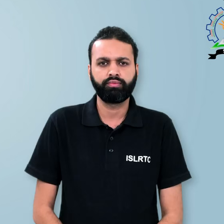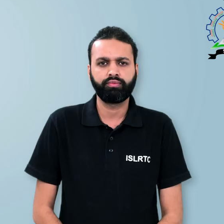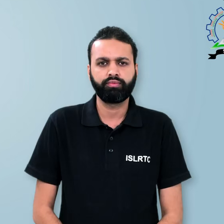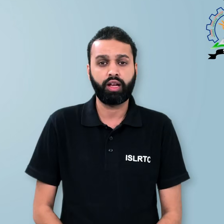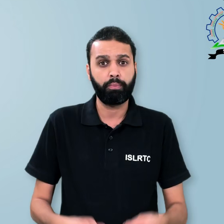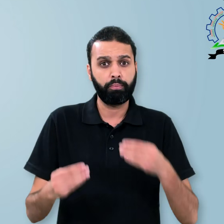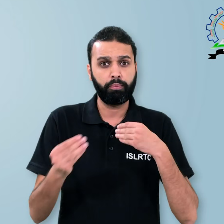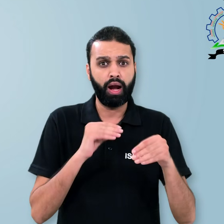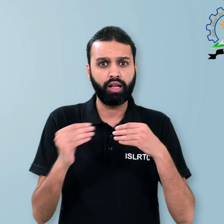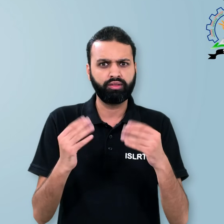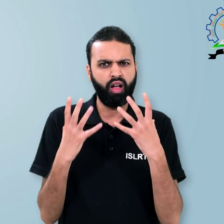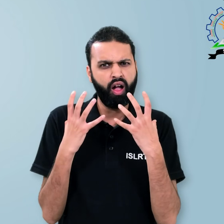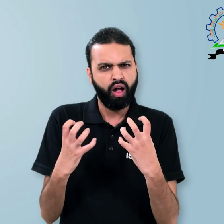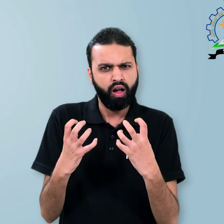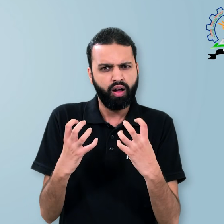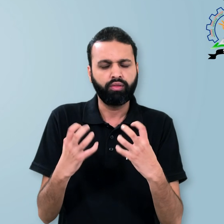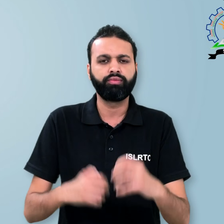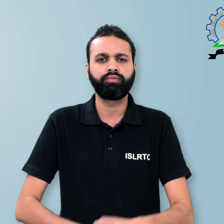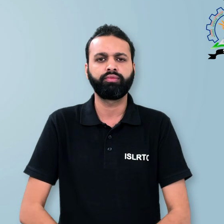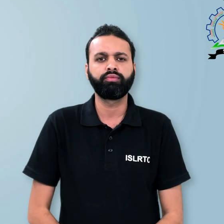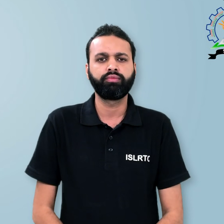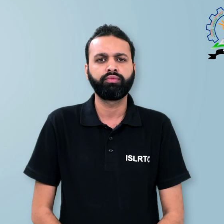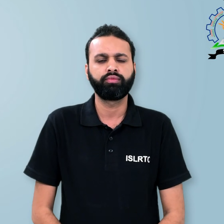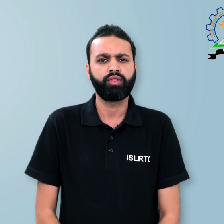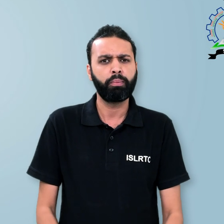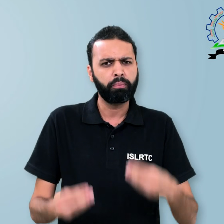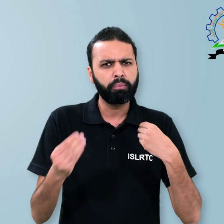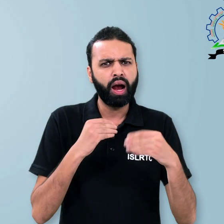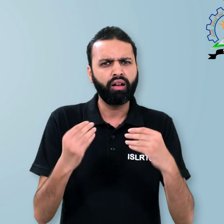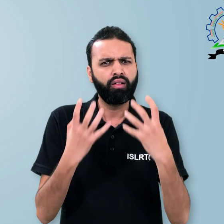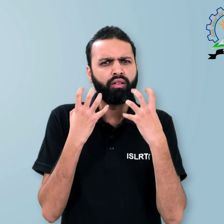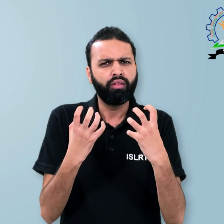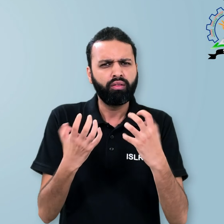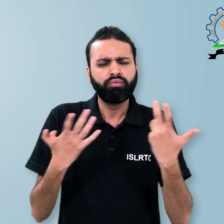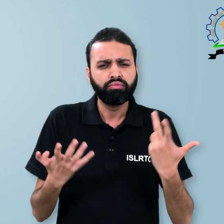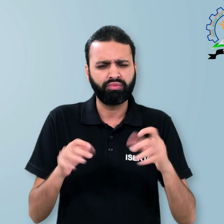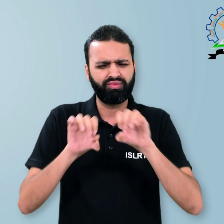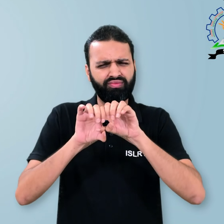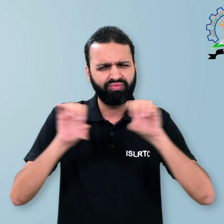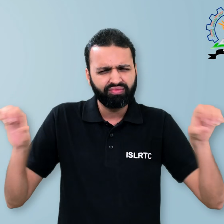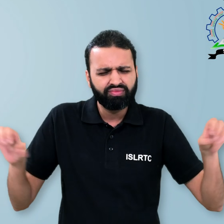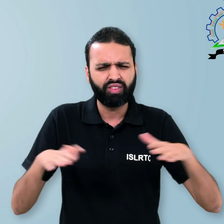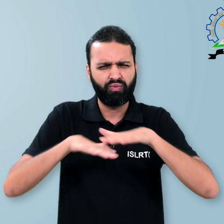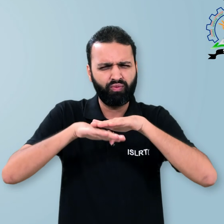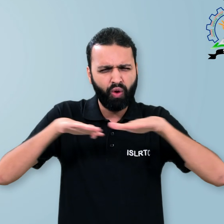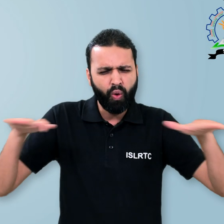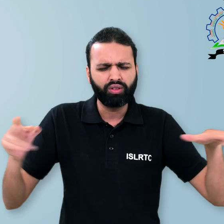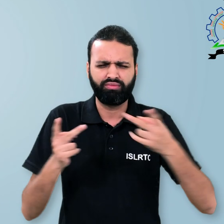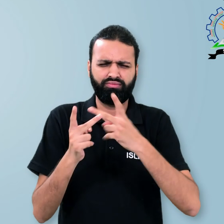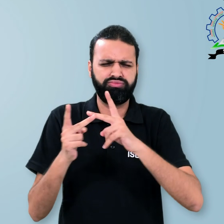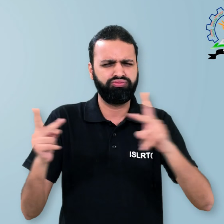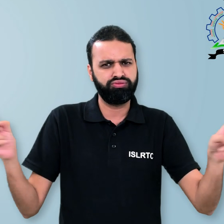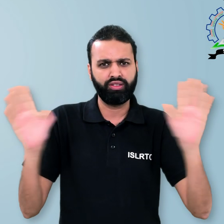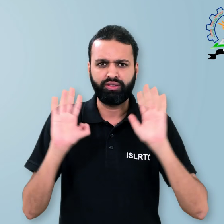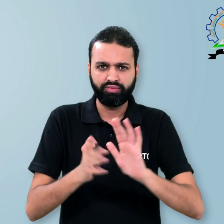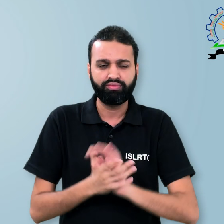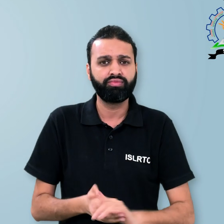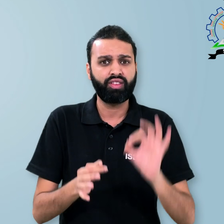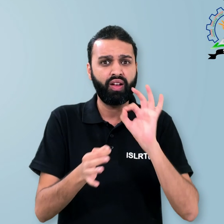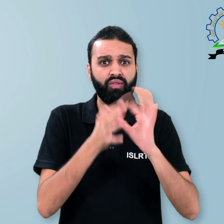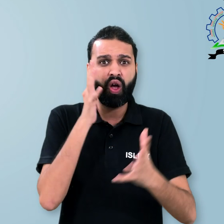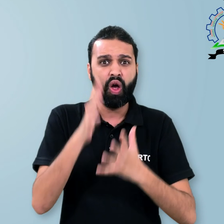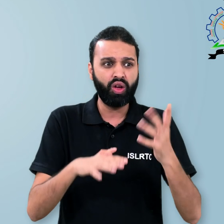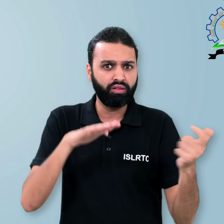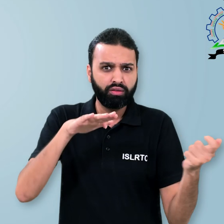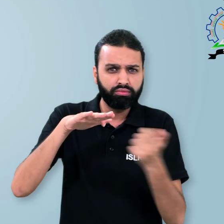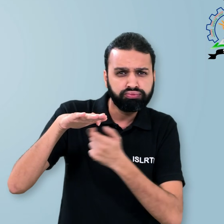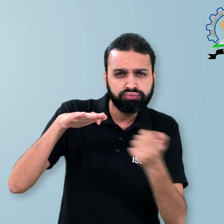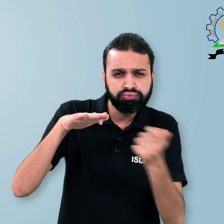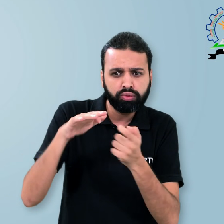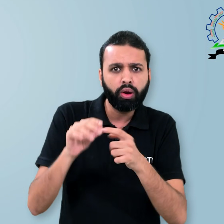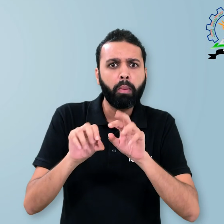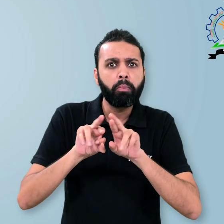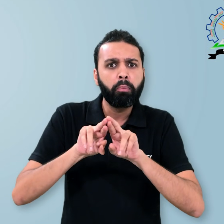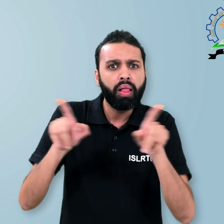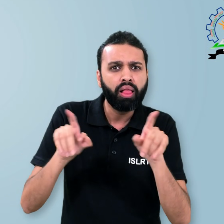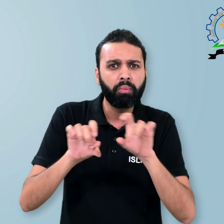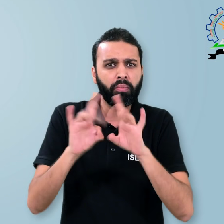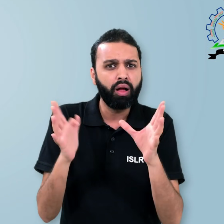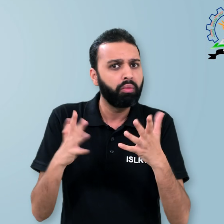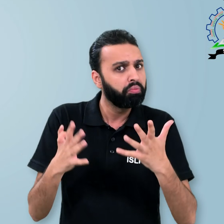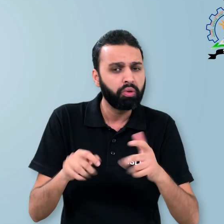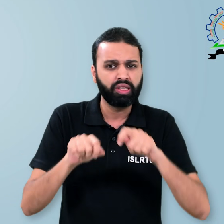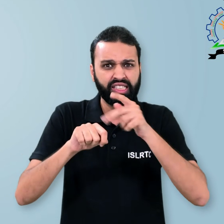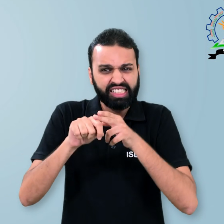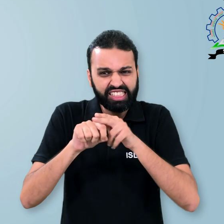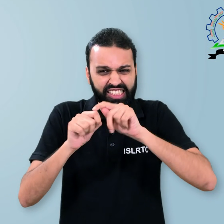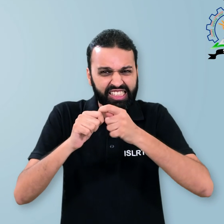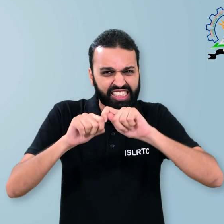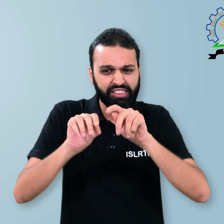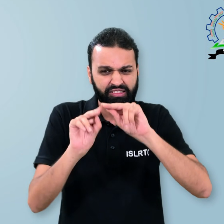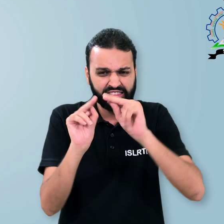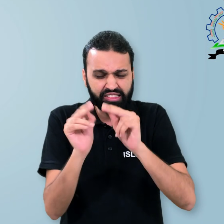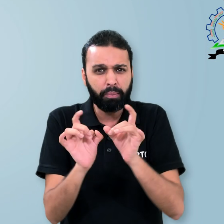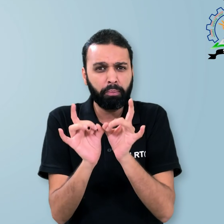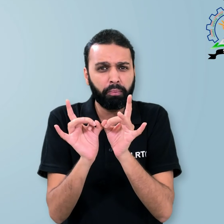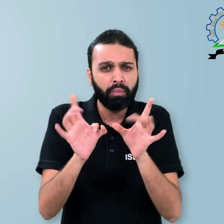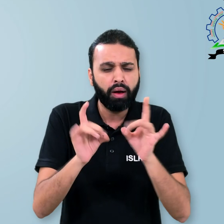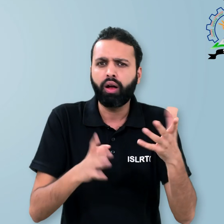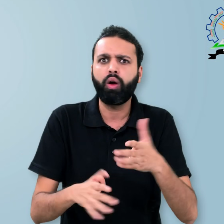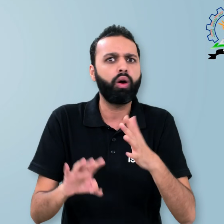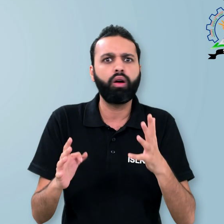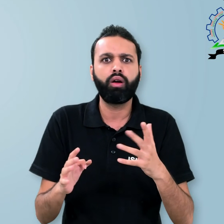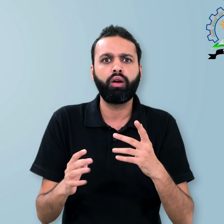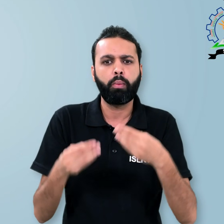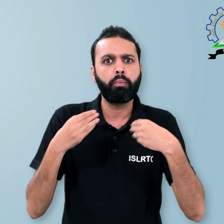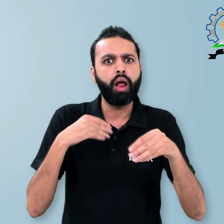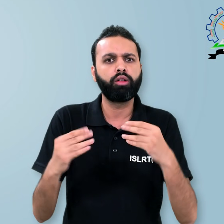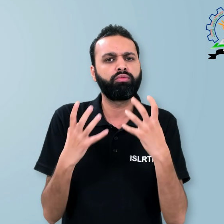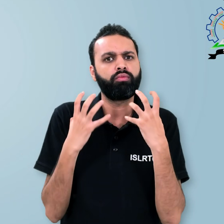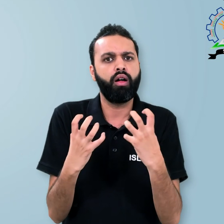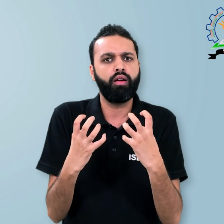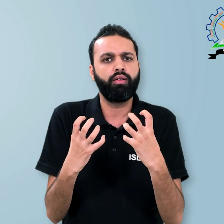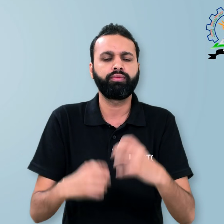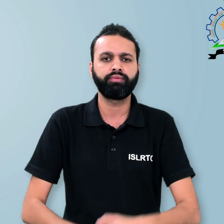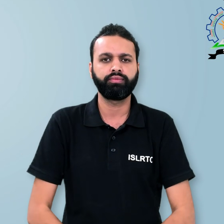Thermosetting Plastics Plastics which do not get deformed or softened on heating when mold once, are called thermosetting plastics.